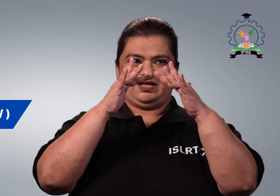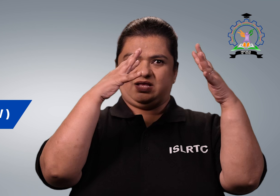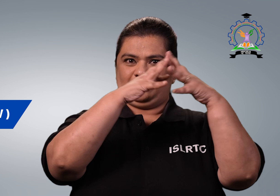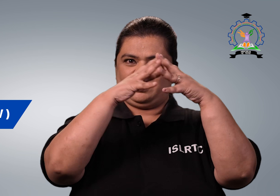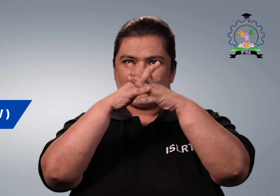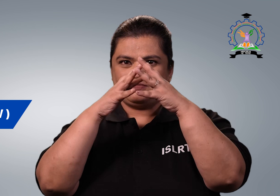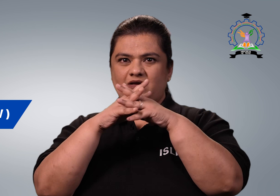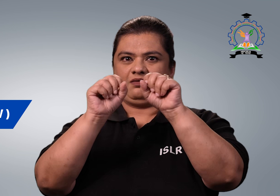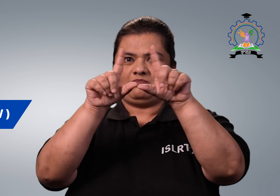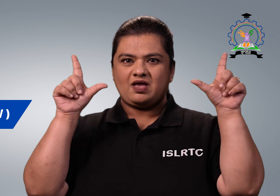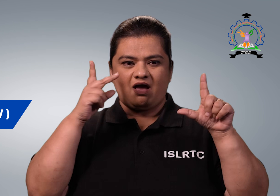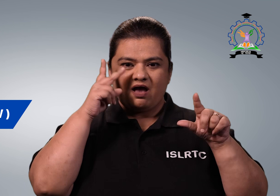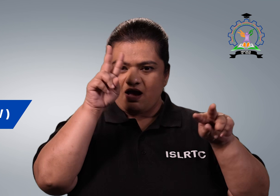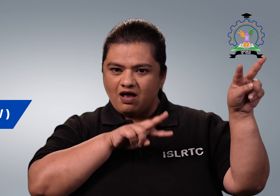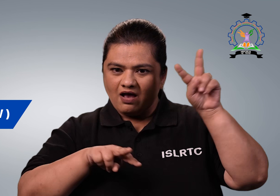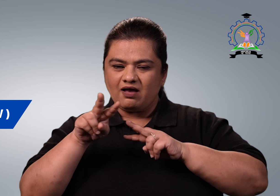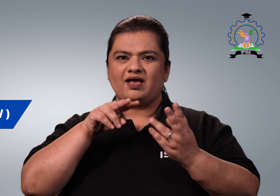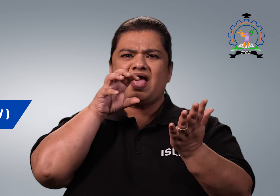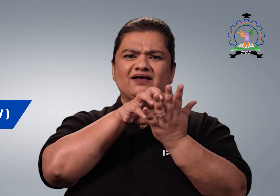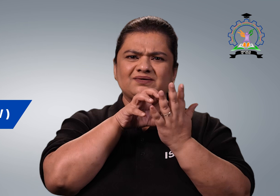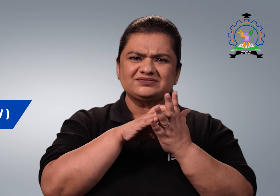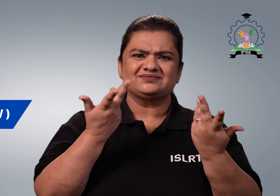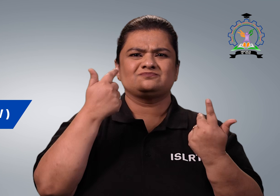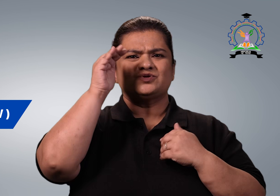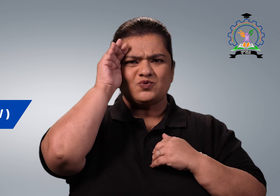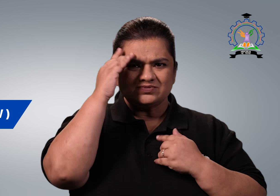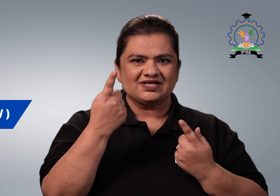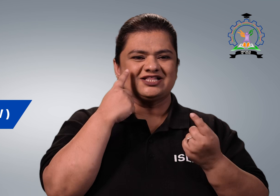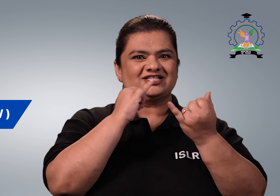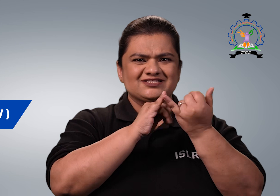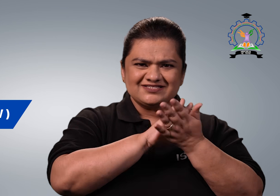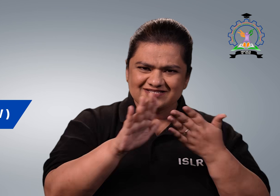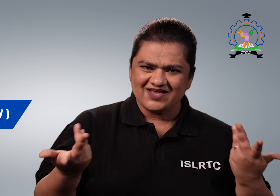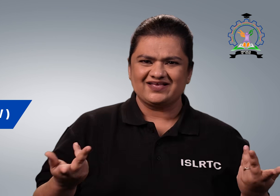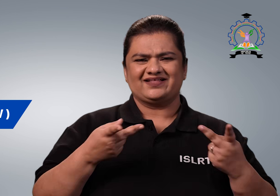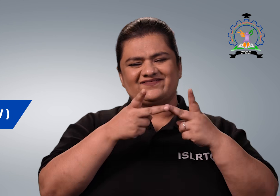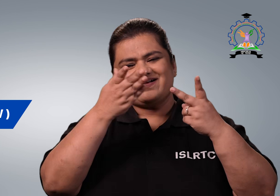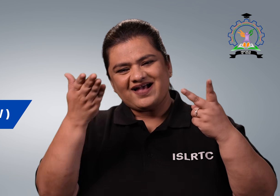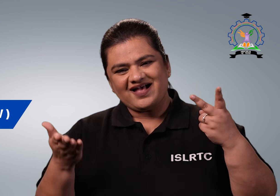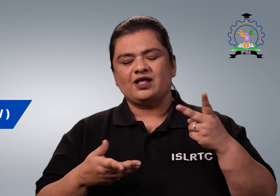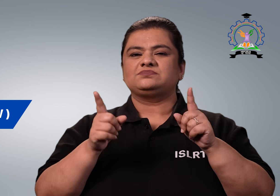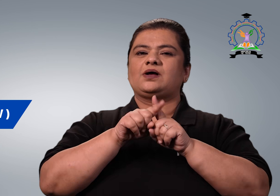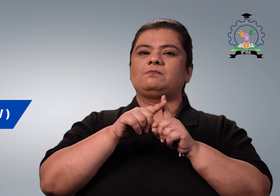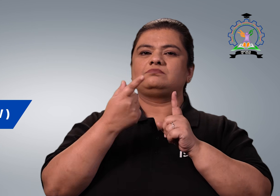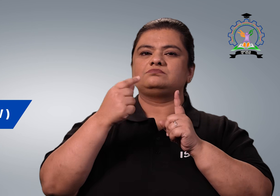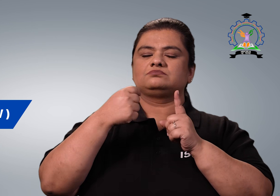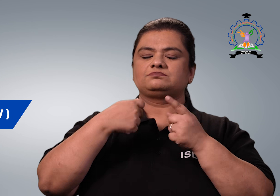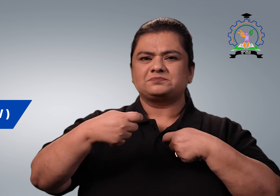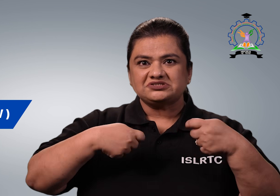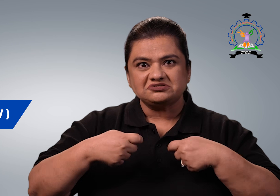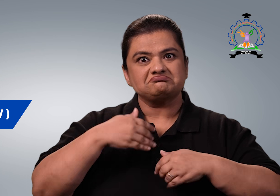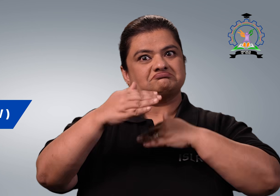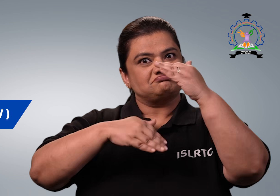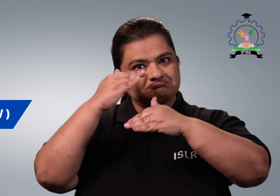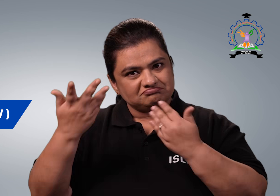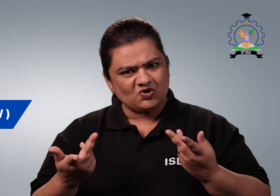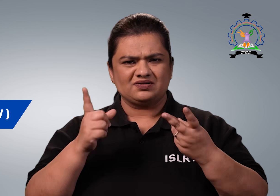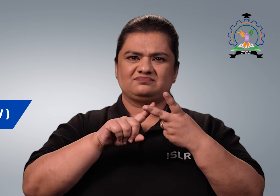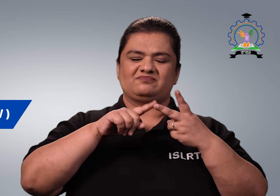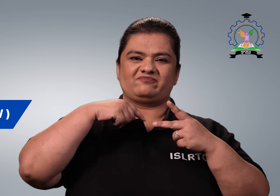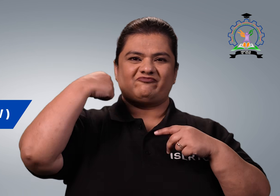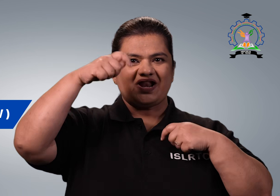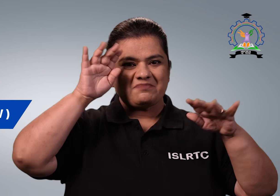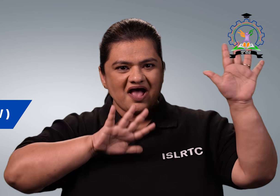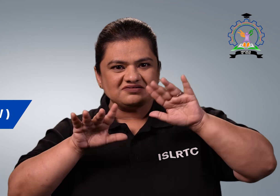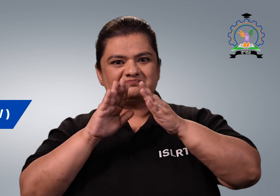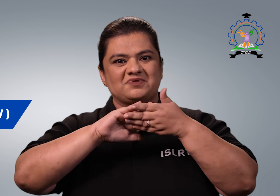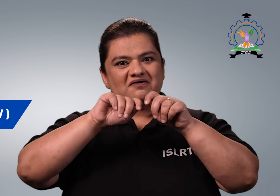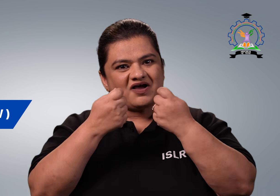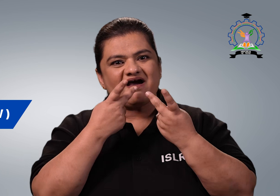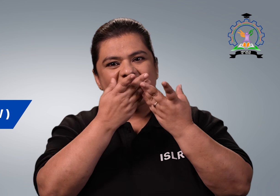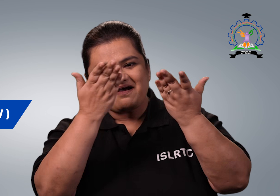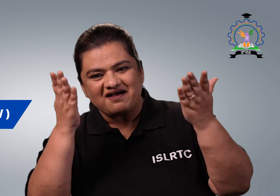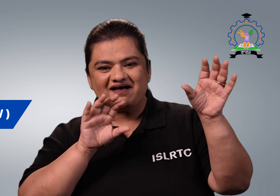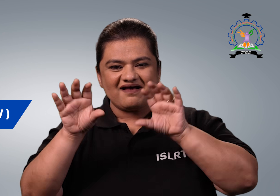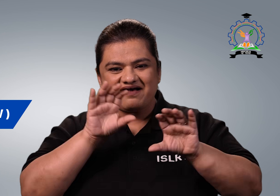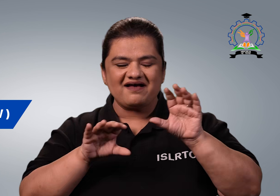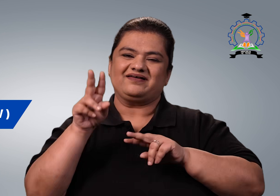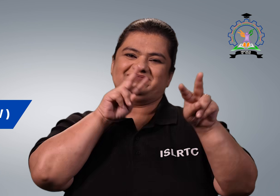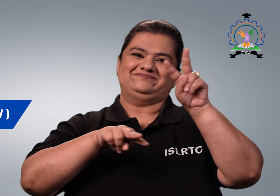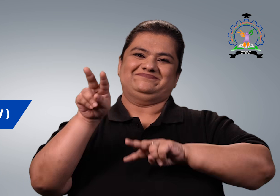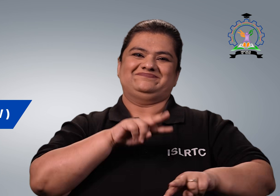It refers to webpages that you can access on the internet to find information like advertisements, news, ISH News, business tips, film actor updates, and more.